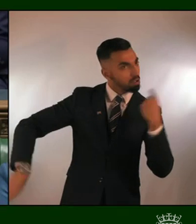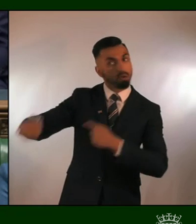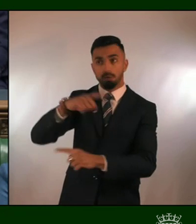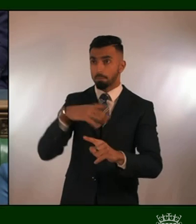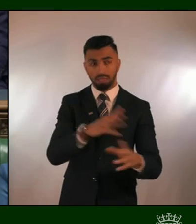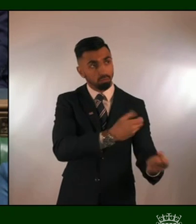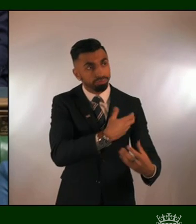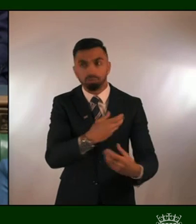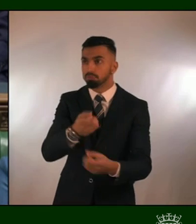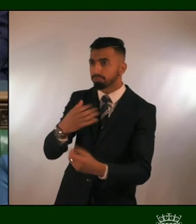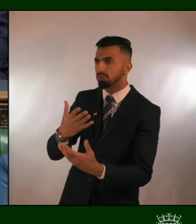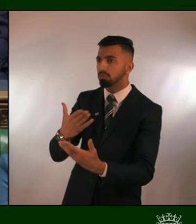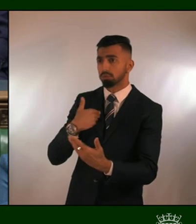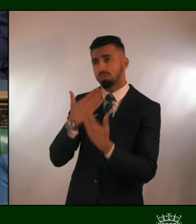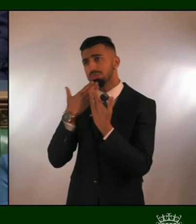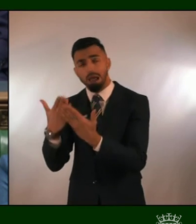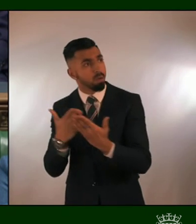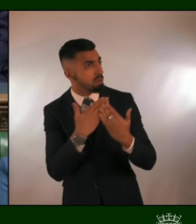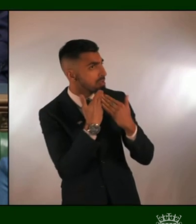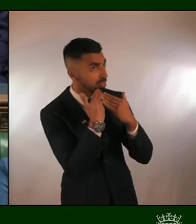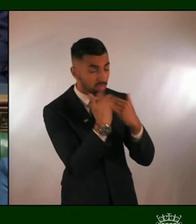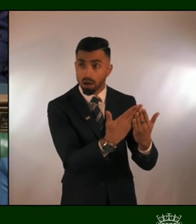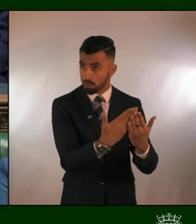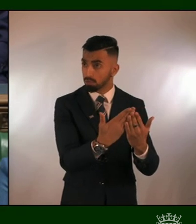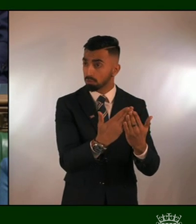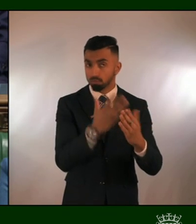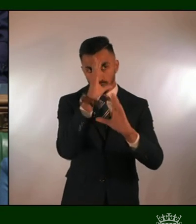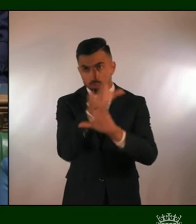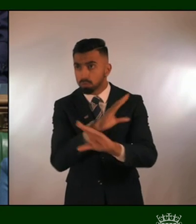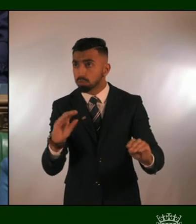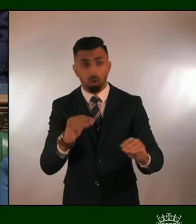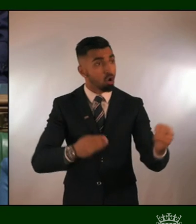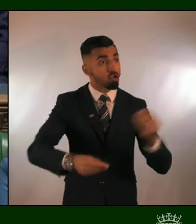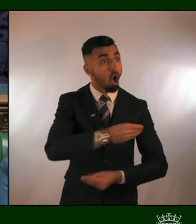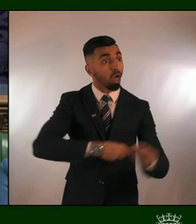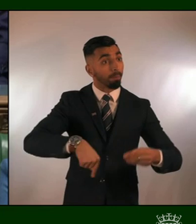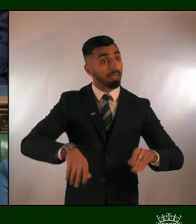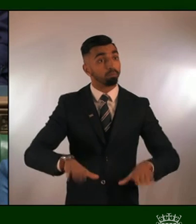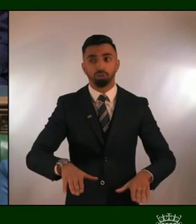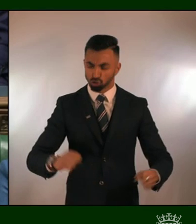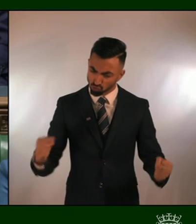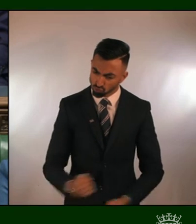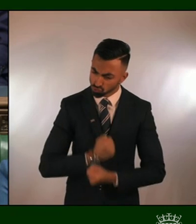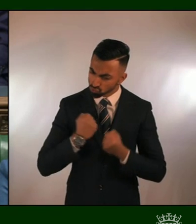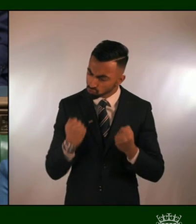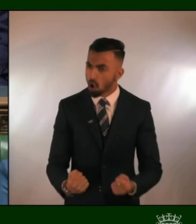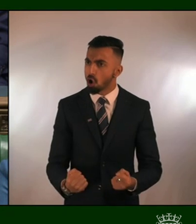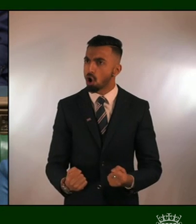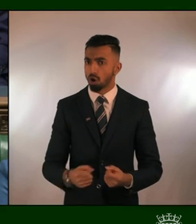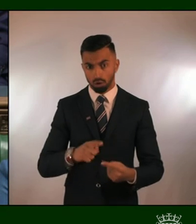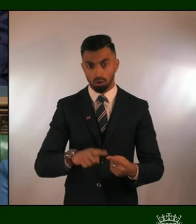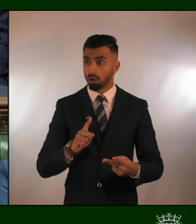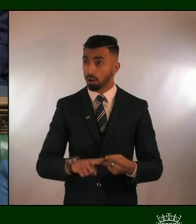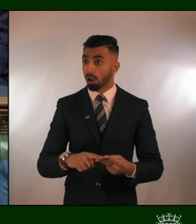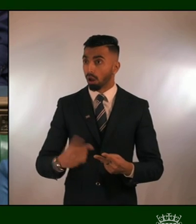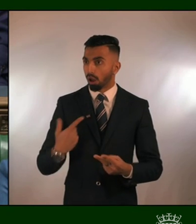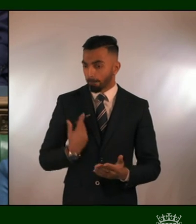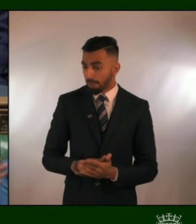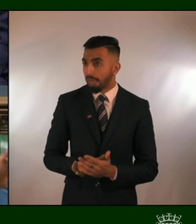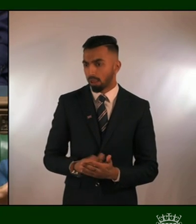Our economy is robust, our public finances are sound, our public services are well prepared.